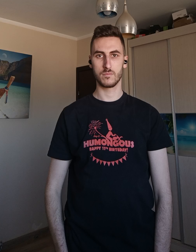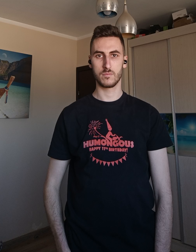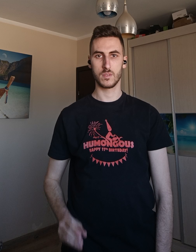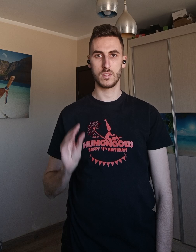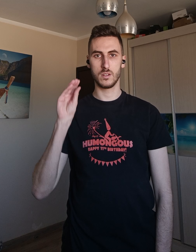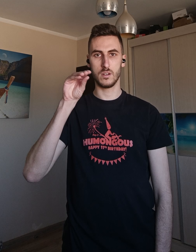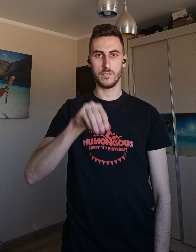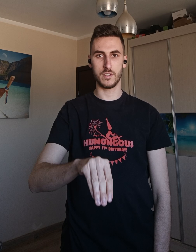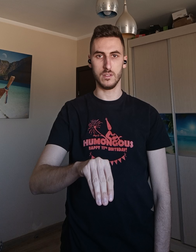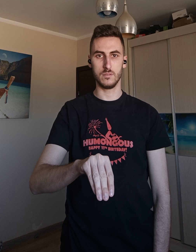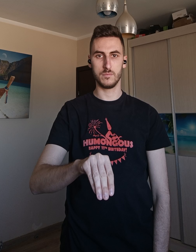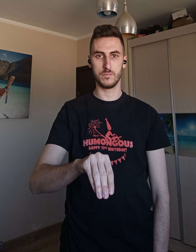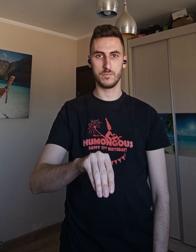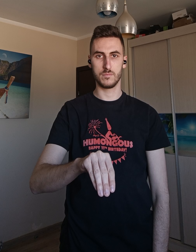להפקיד